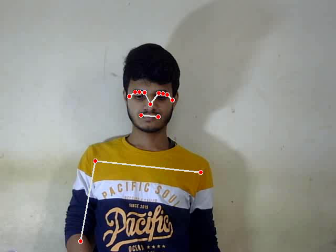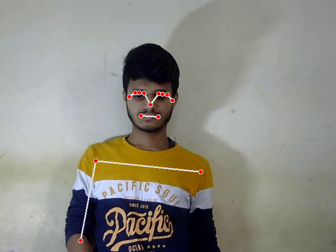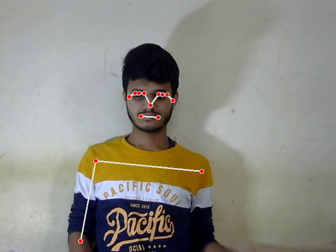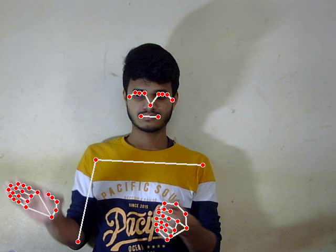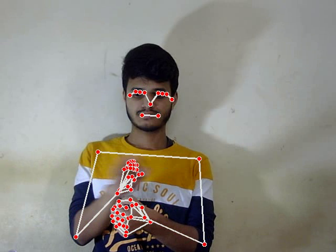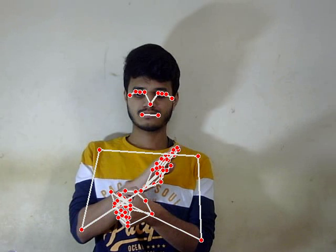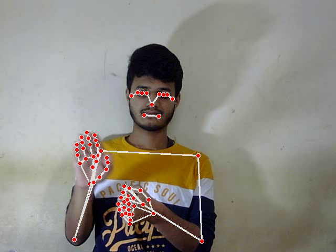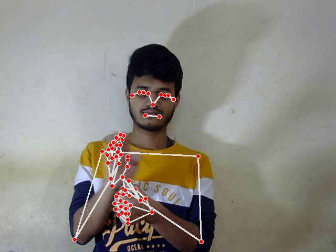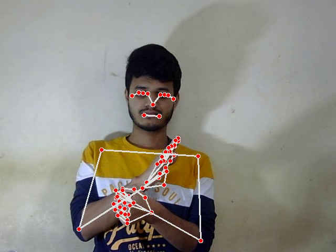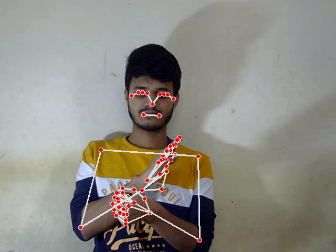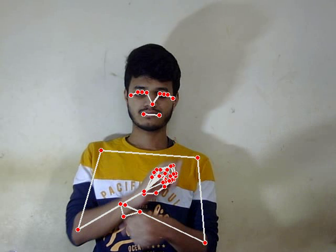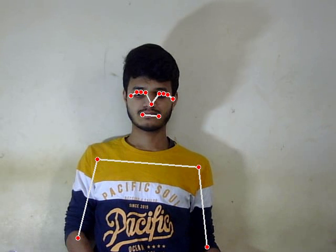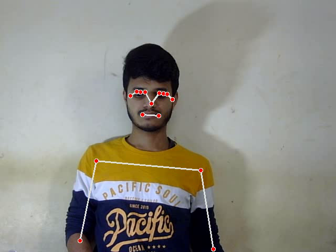busy